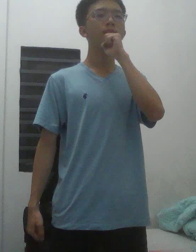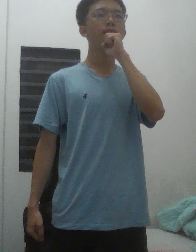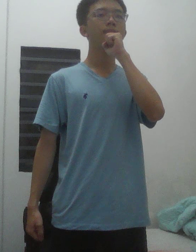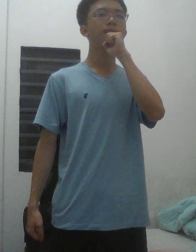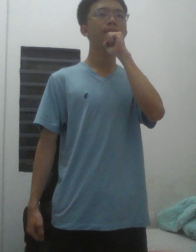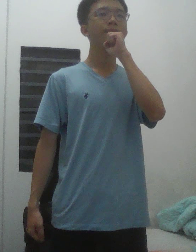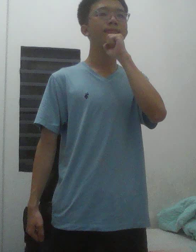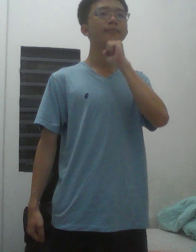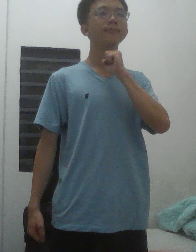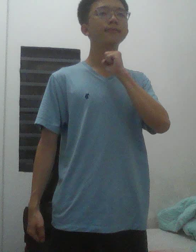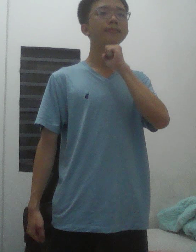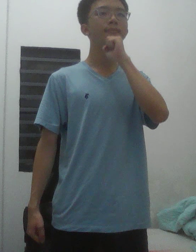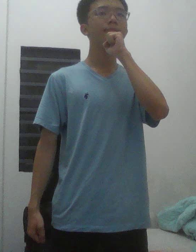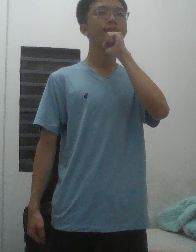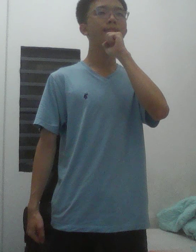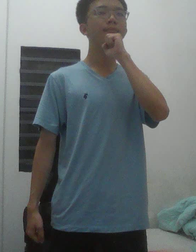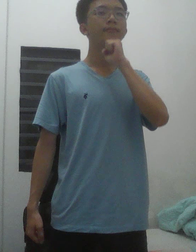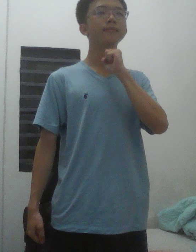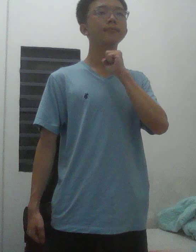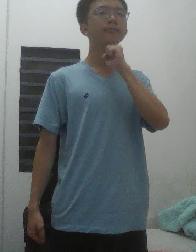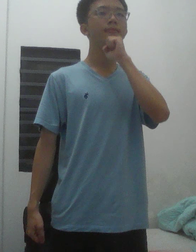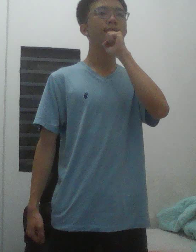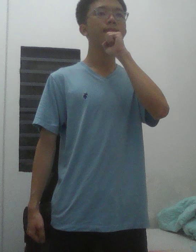dong y